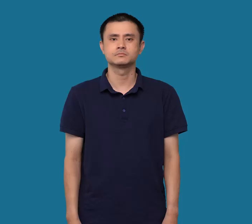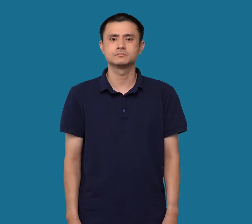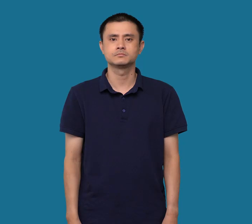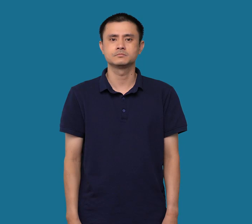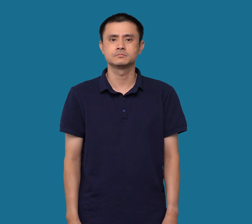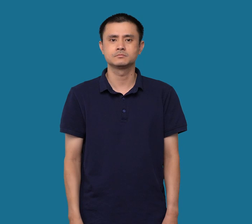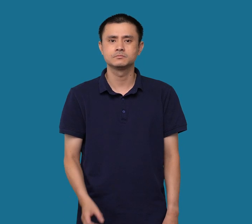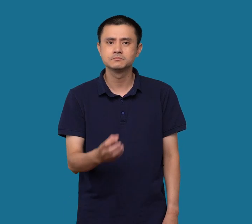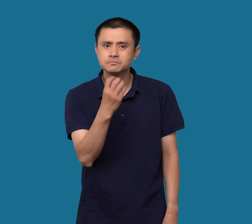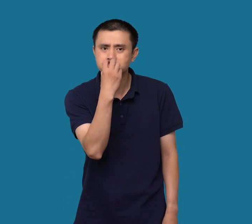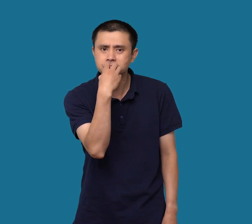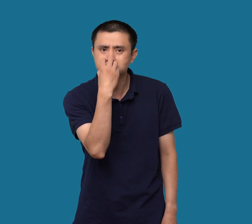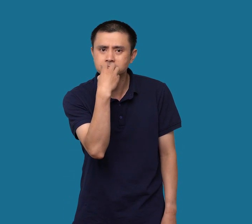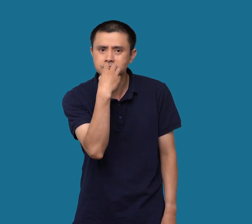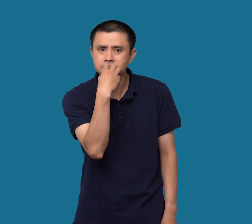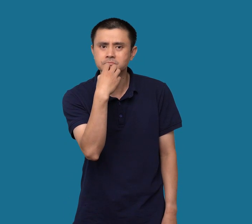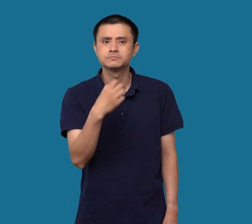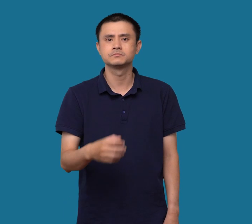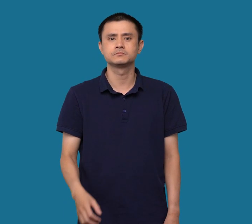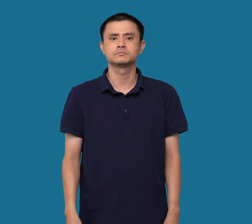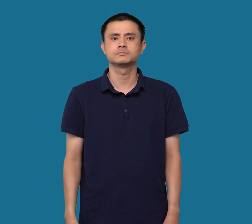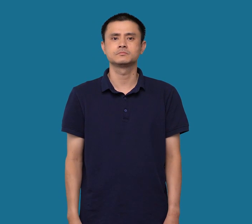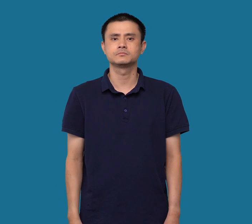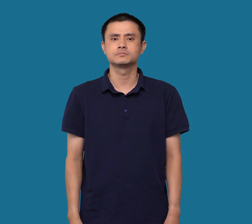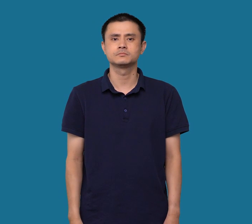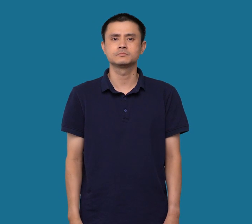bắp ngô